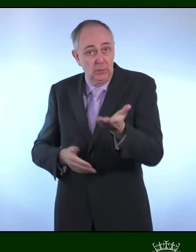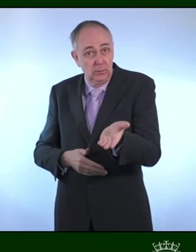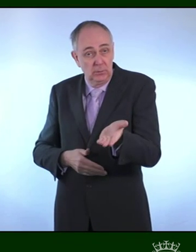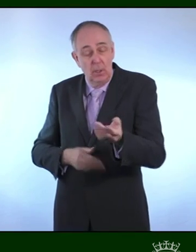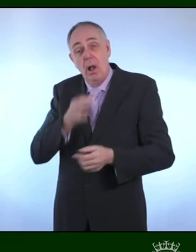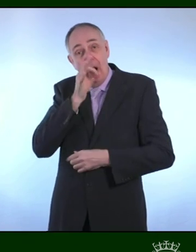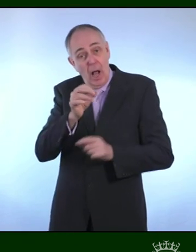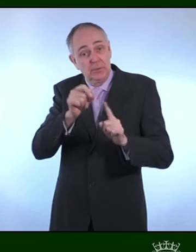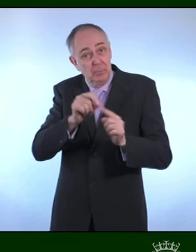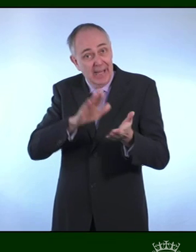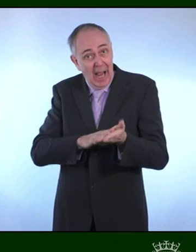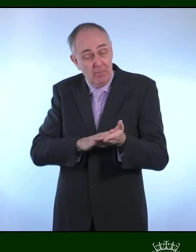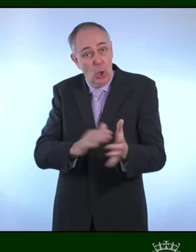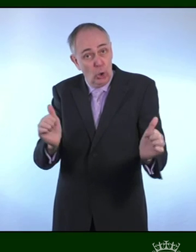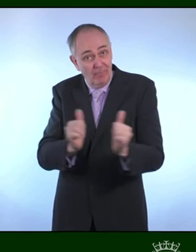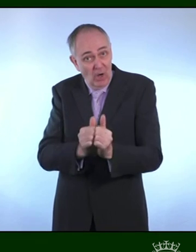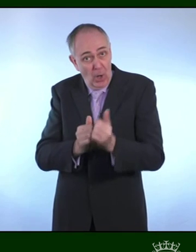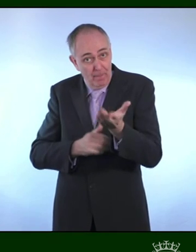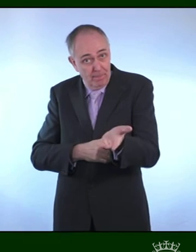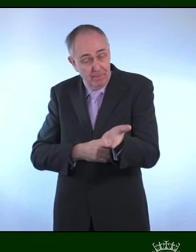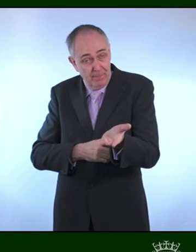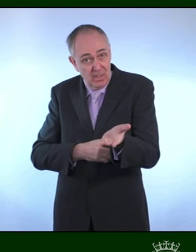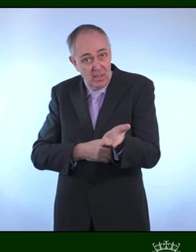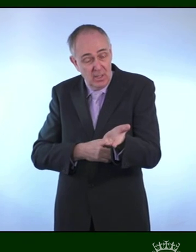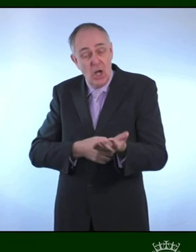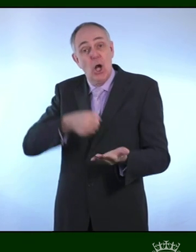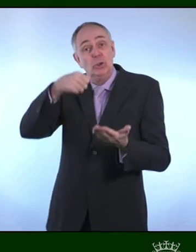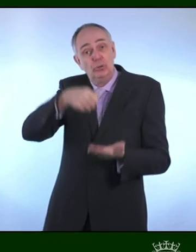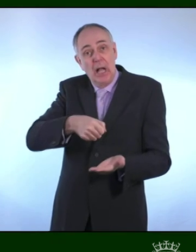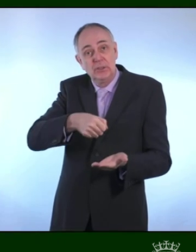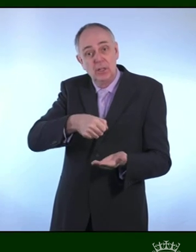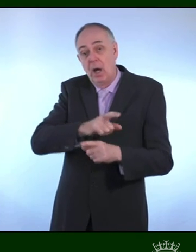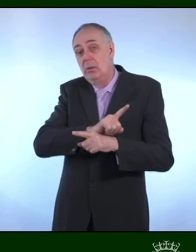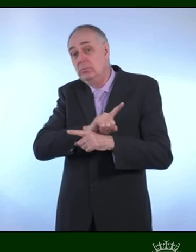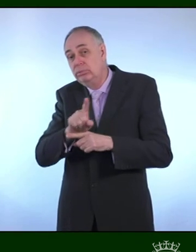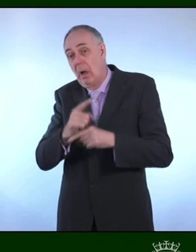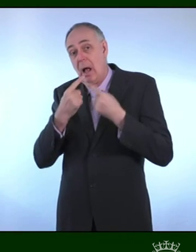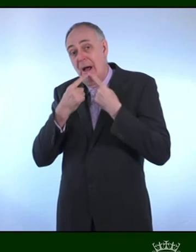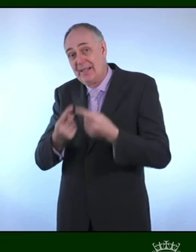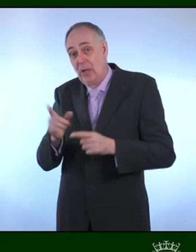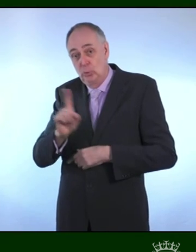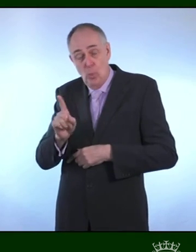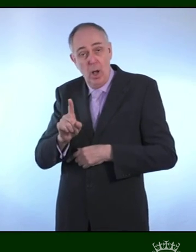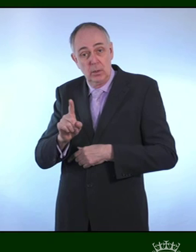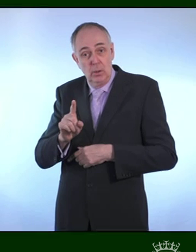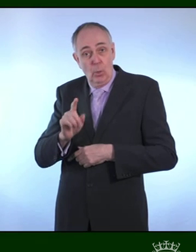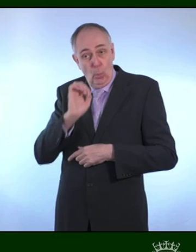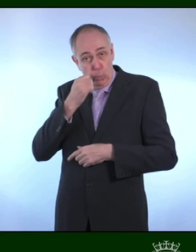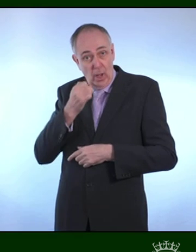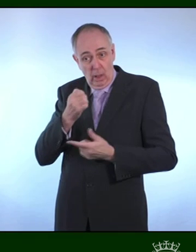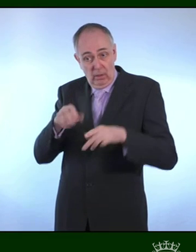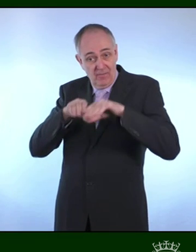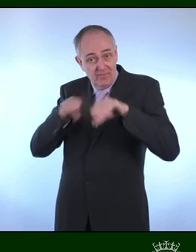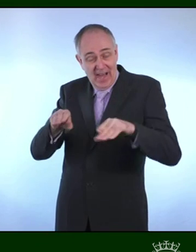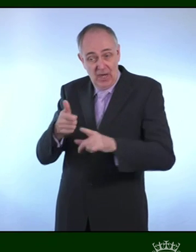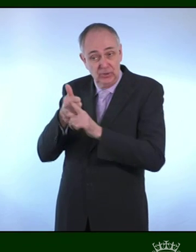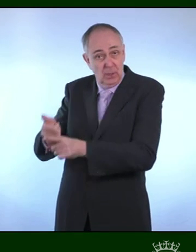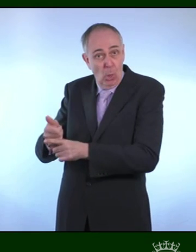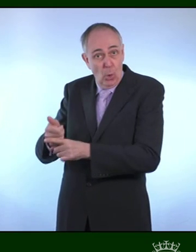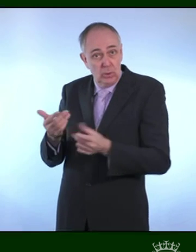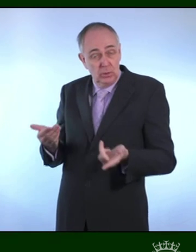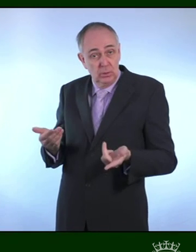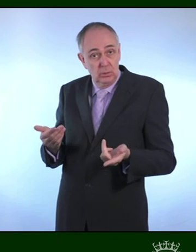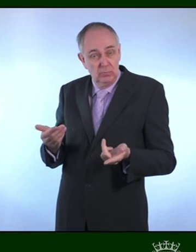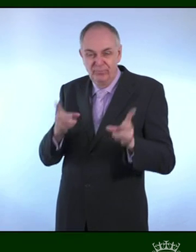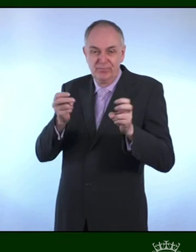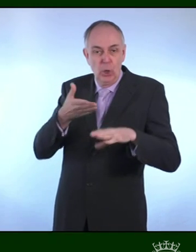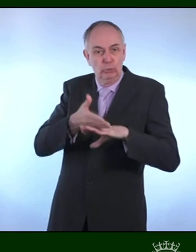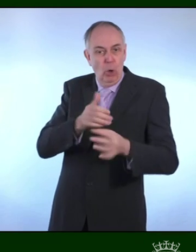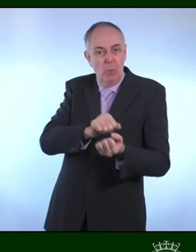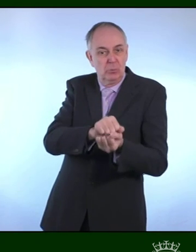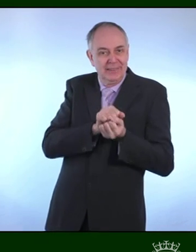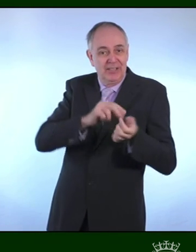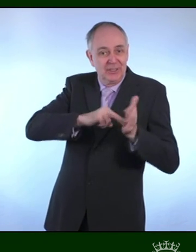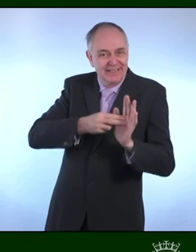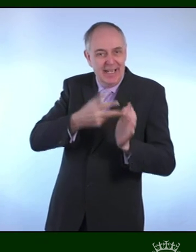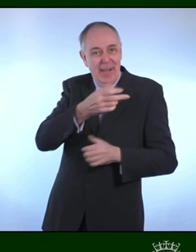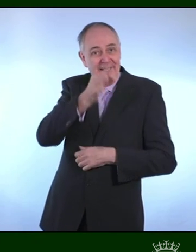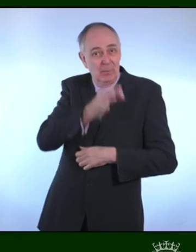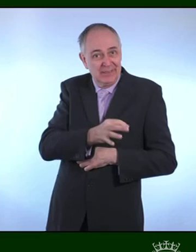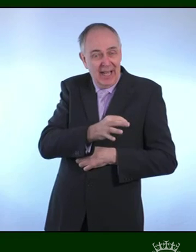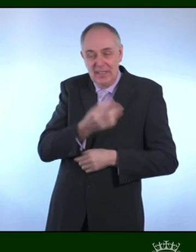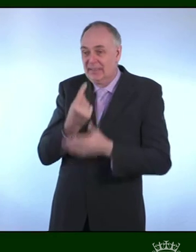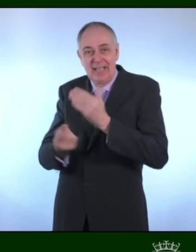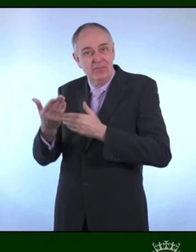Will the Prime Minister confirm that, when the Chancellor eventually does announce measures, there will be parity and equality of support between the already announced job retention scheme and the new scheme for the self-employed?